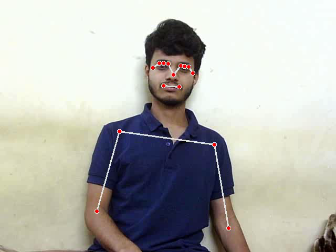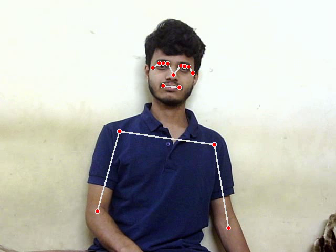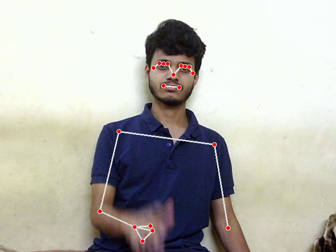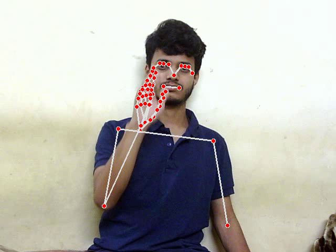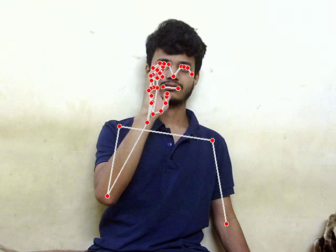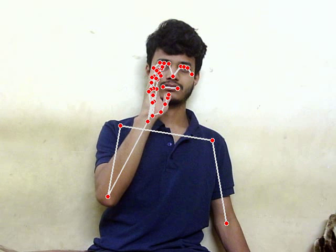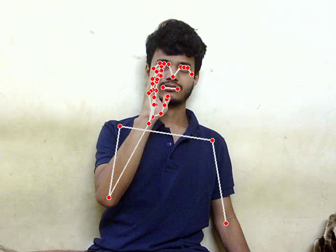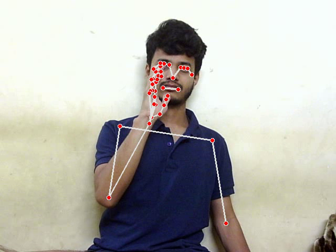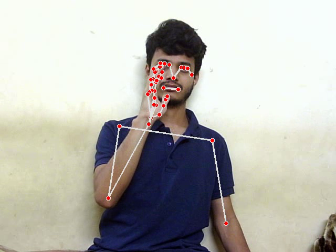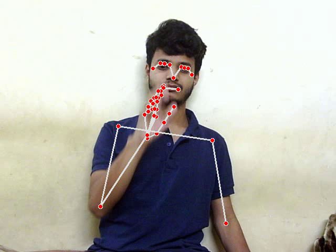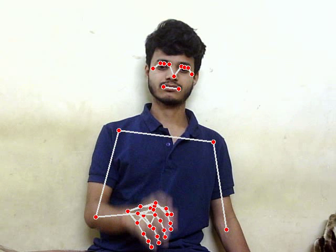mother